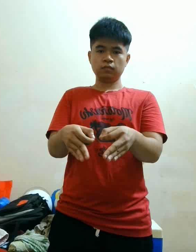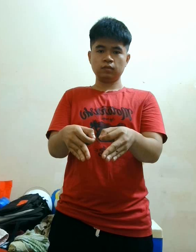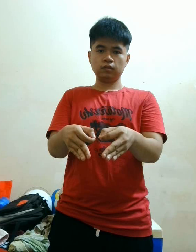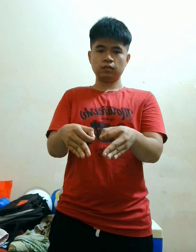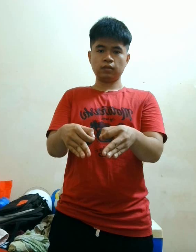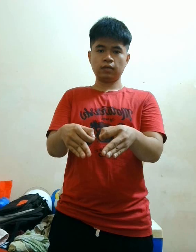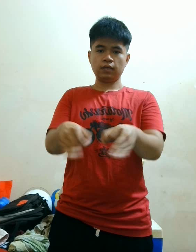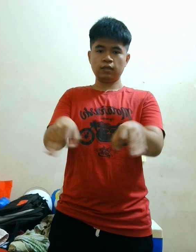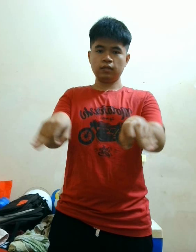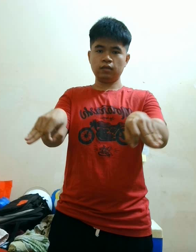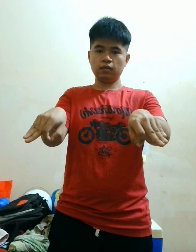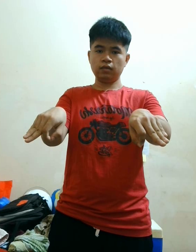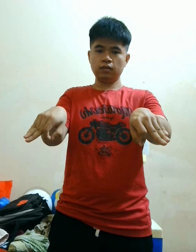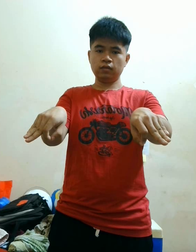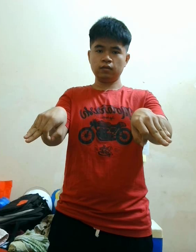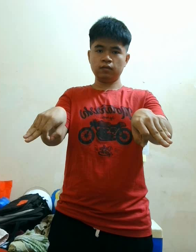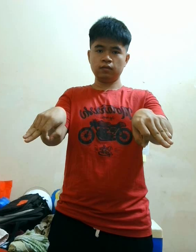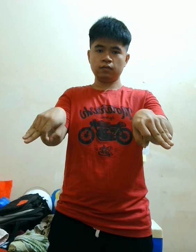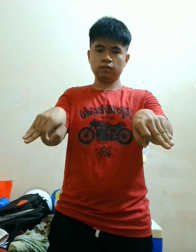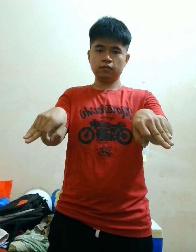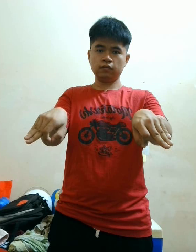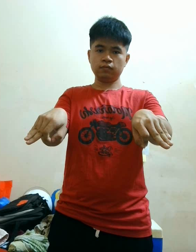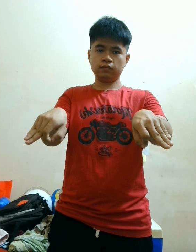cai gi